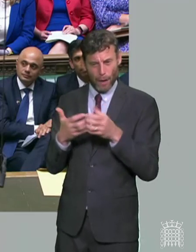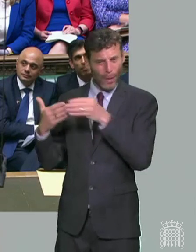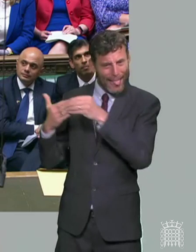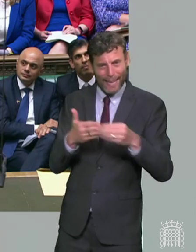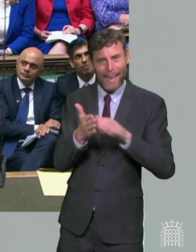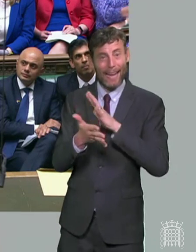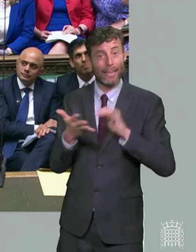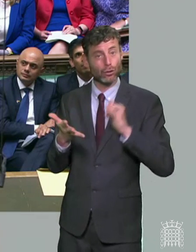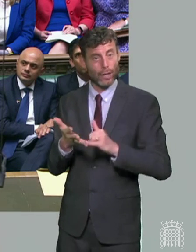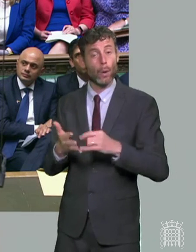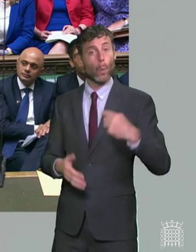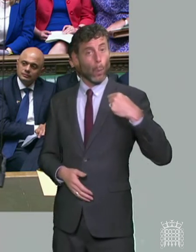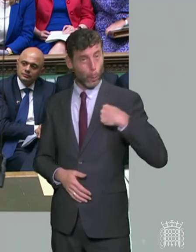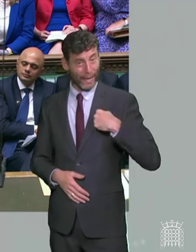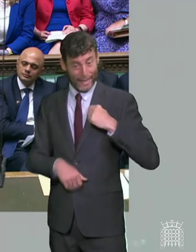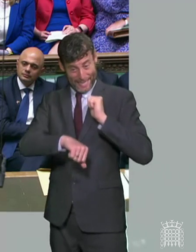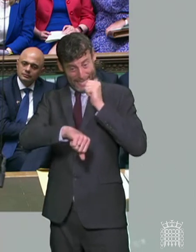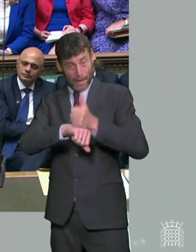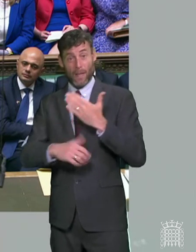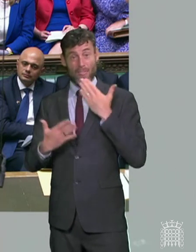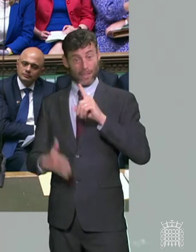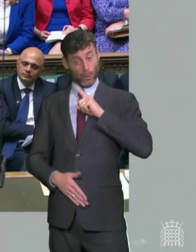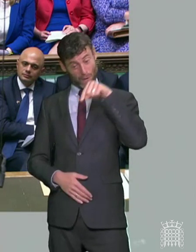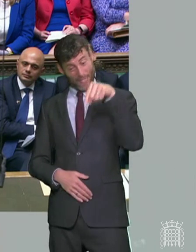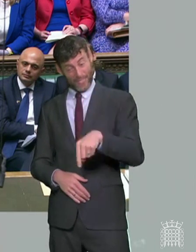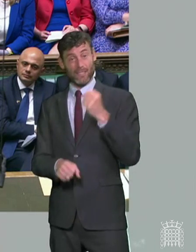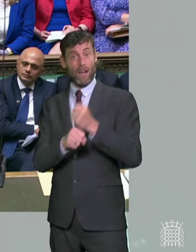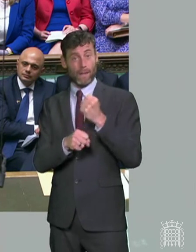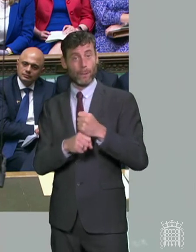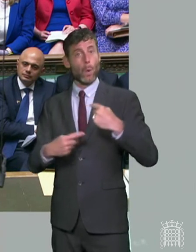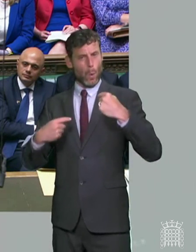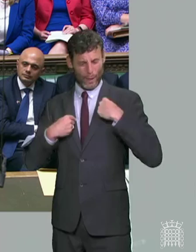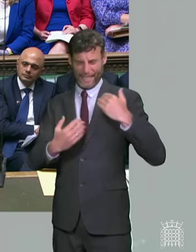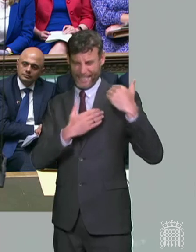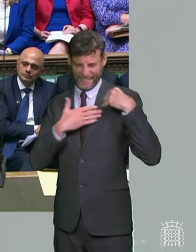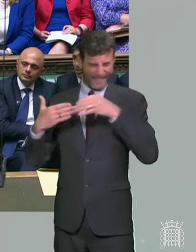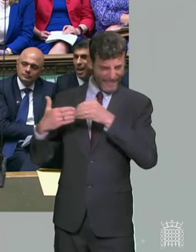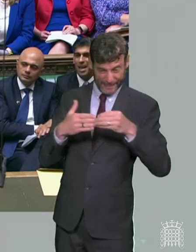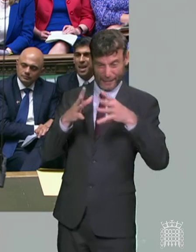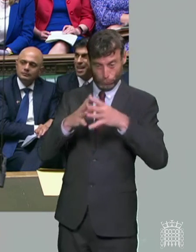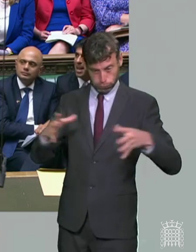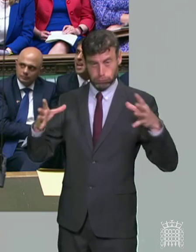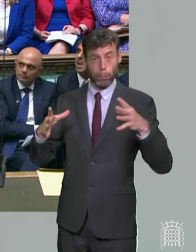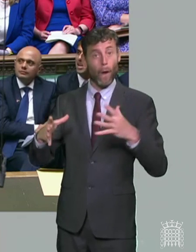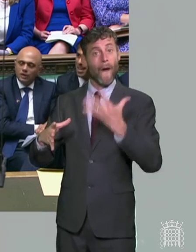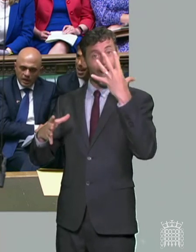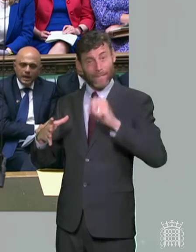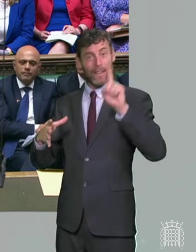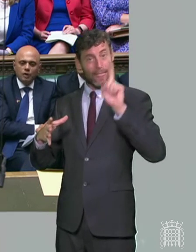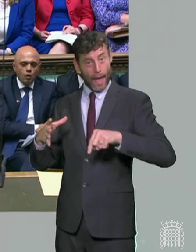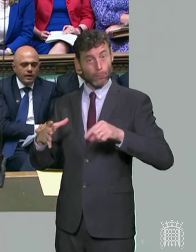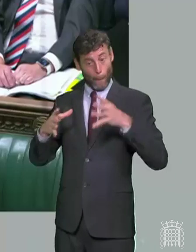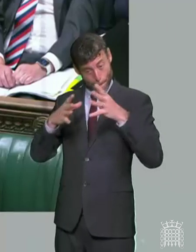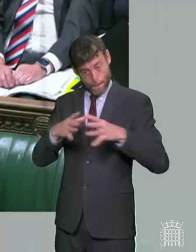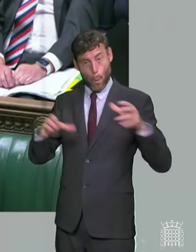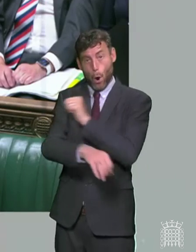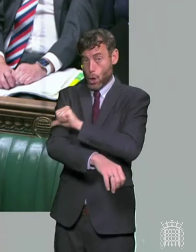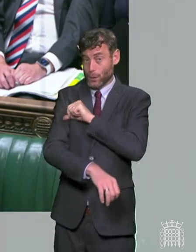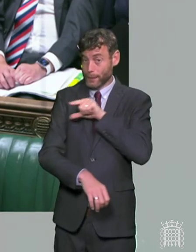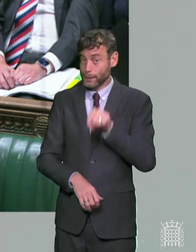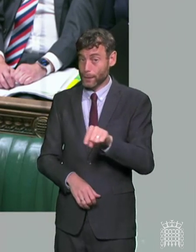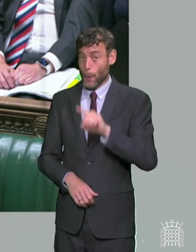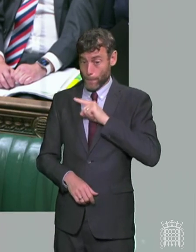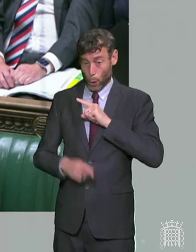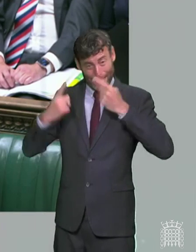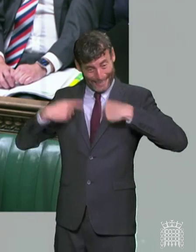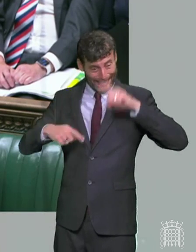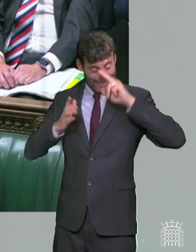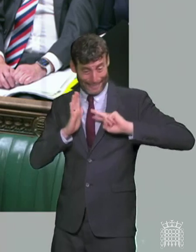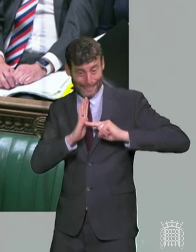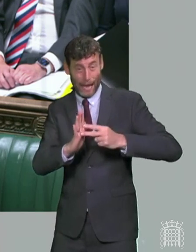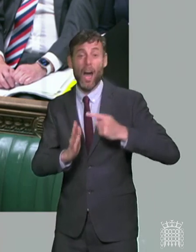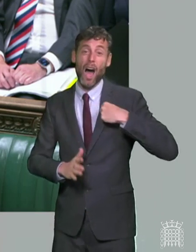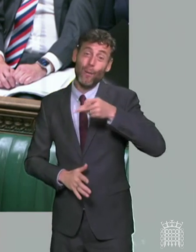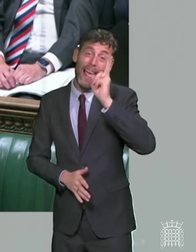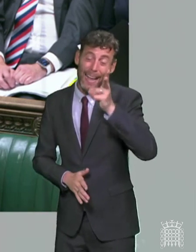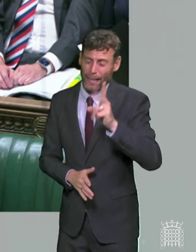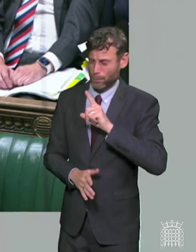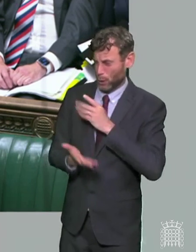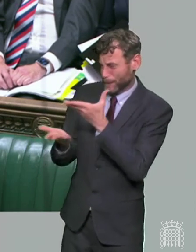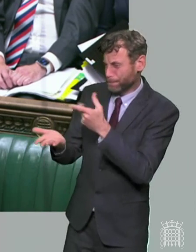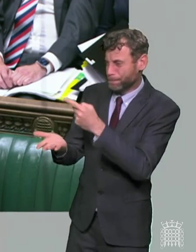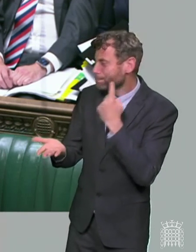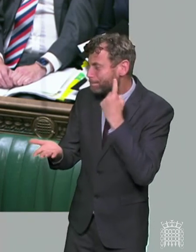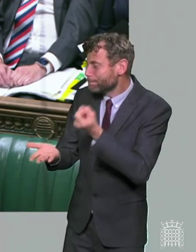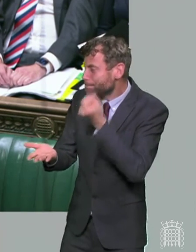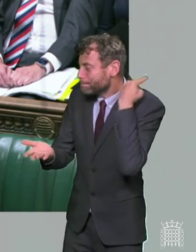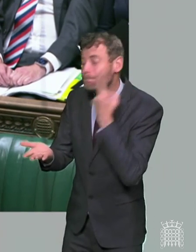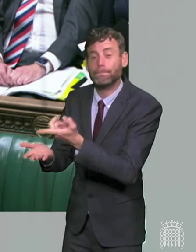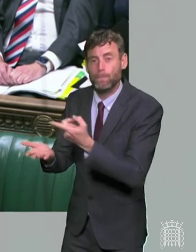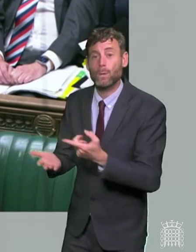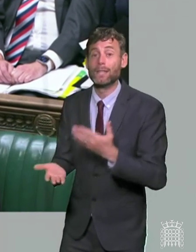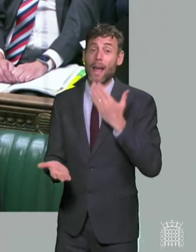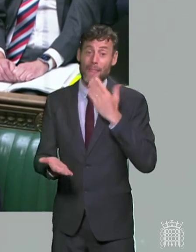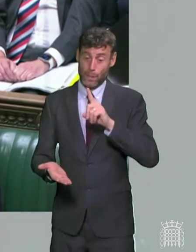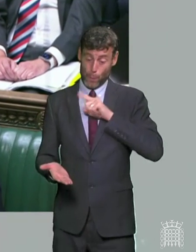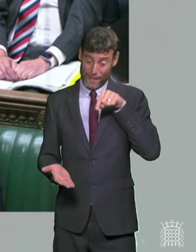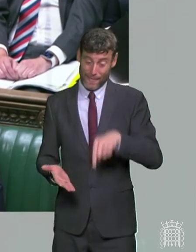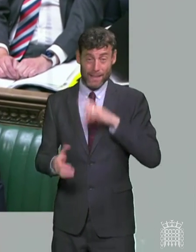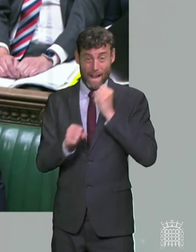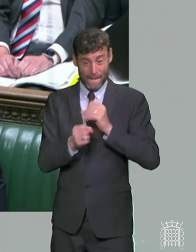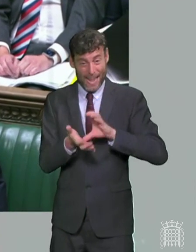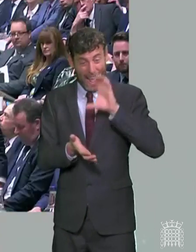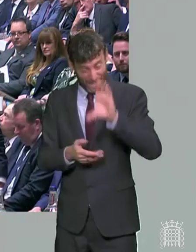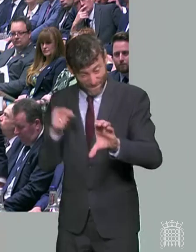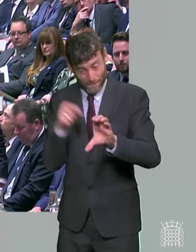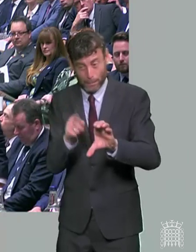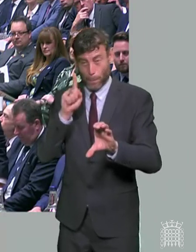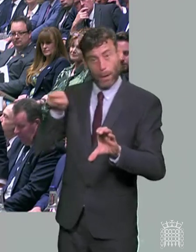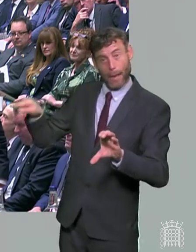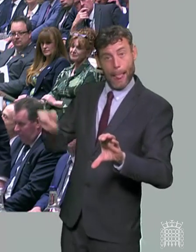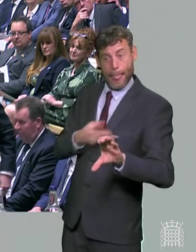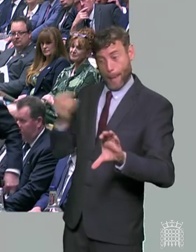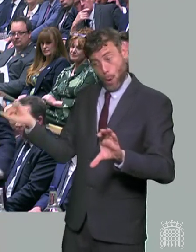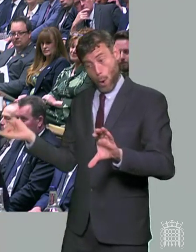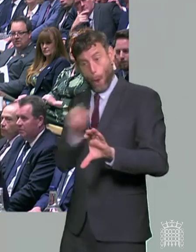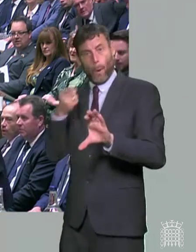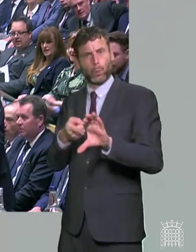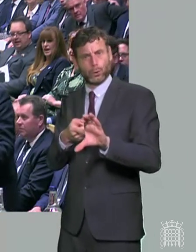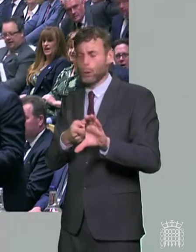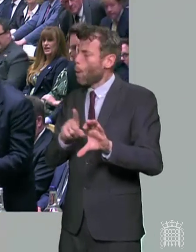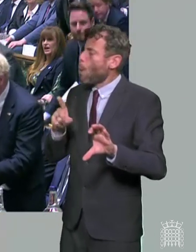We are on target to recruit 50,000 more nurses, thanks to this Government— I am just going to repeat this, because the right honourable and learned Gentleman does not seem to have heard it so far—and thanks to the investments that the Labour party opposed.